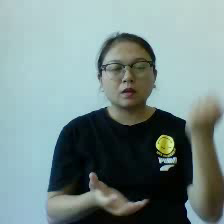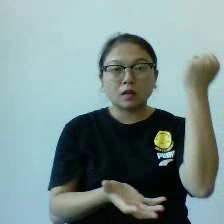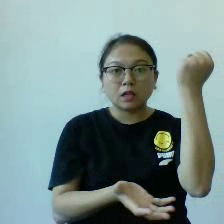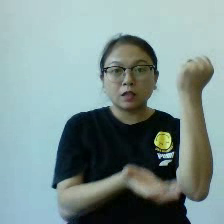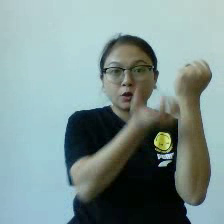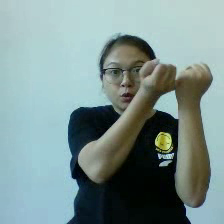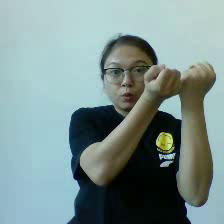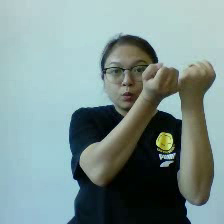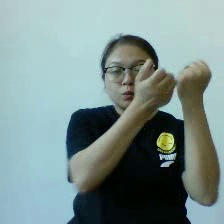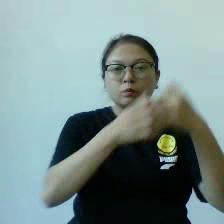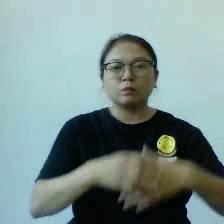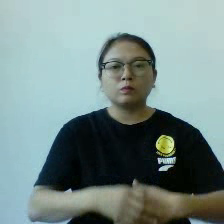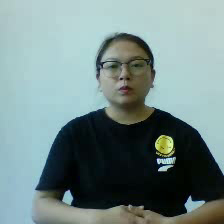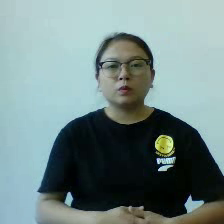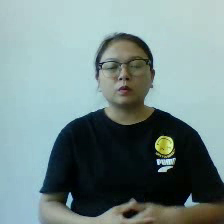Cứu